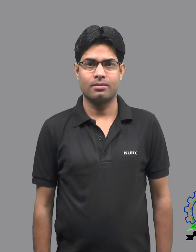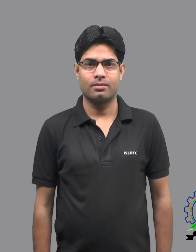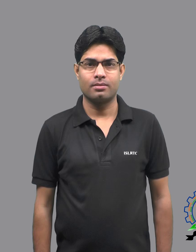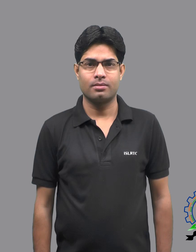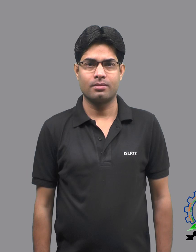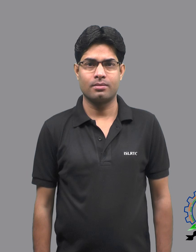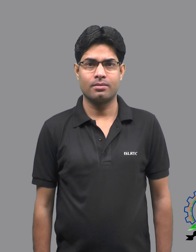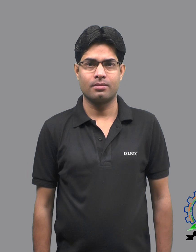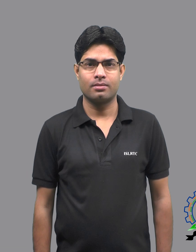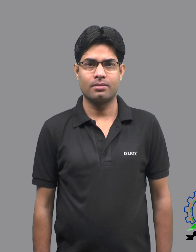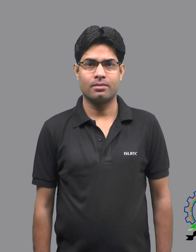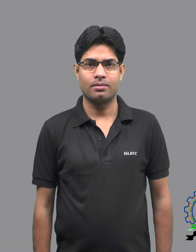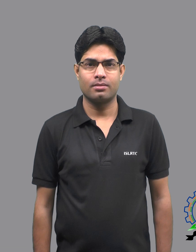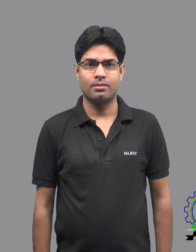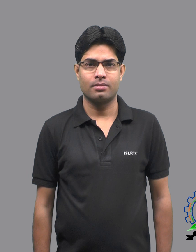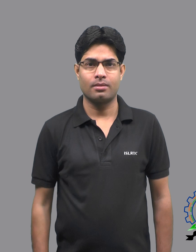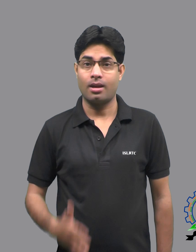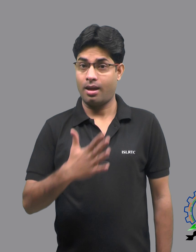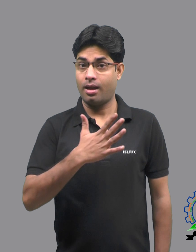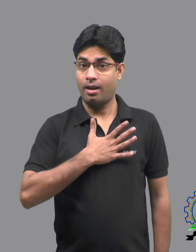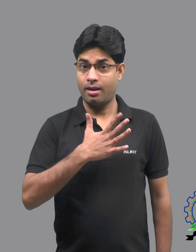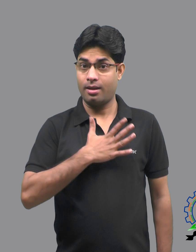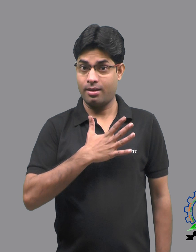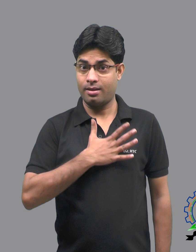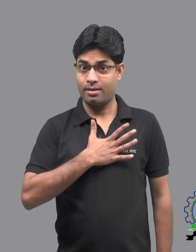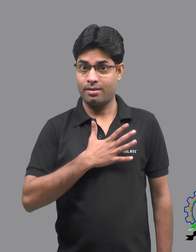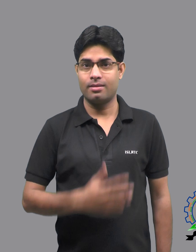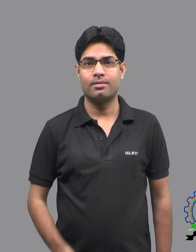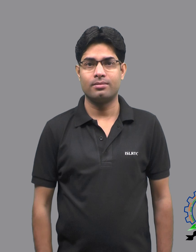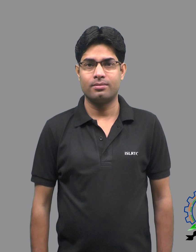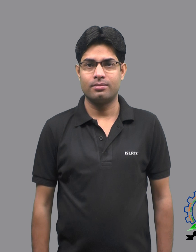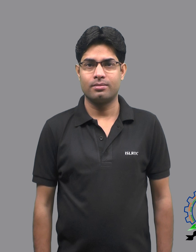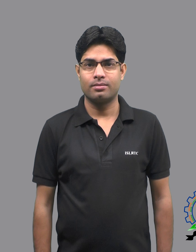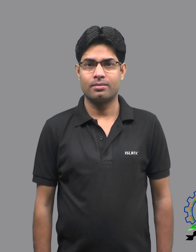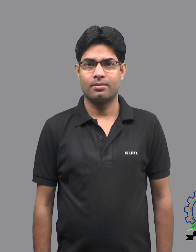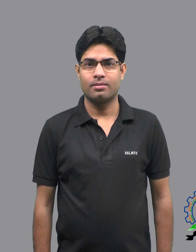Green